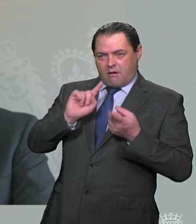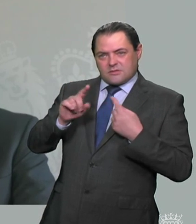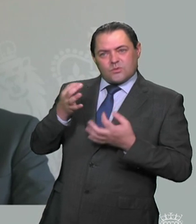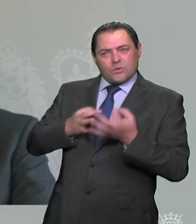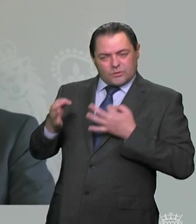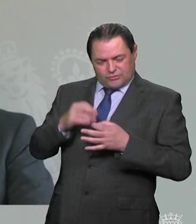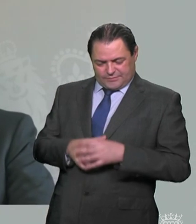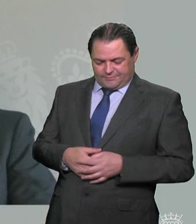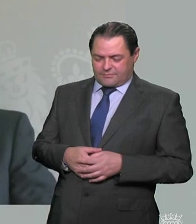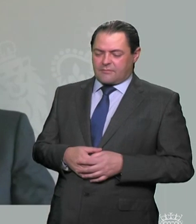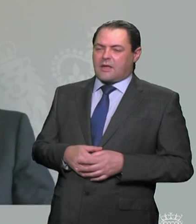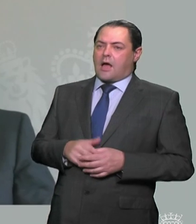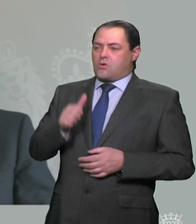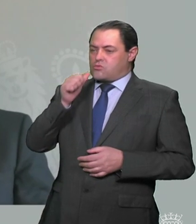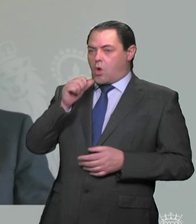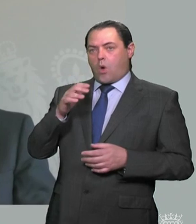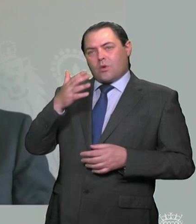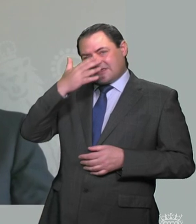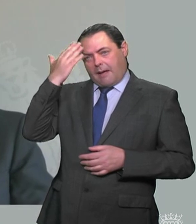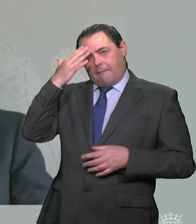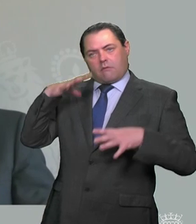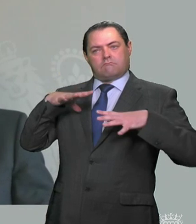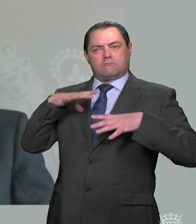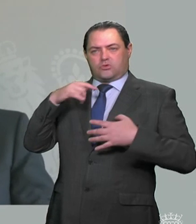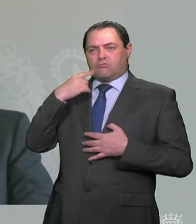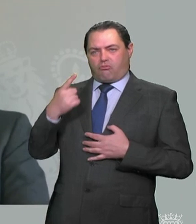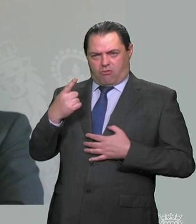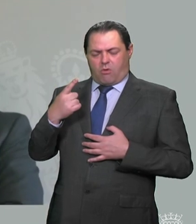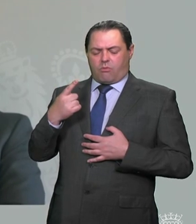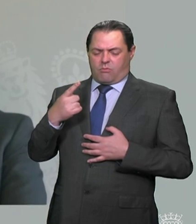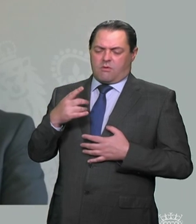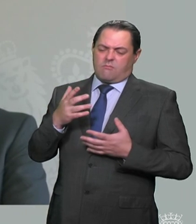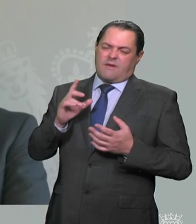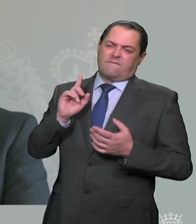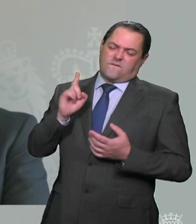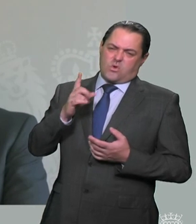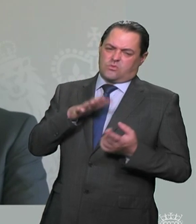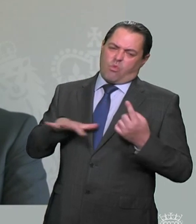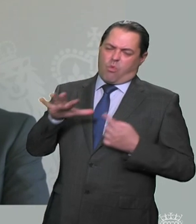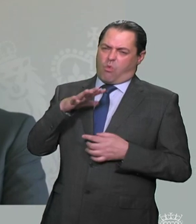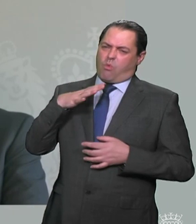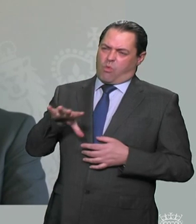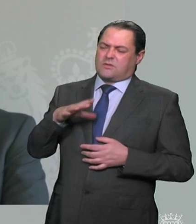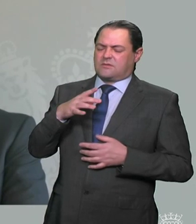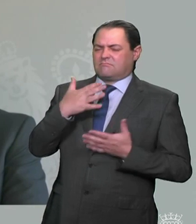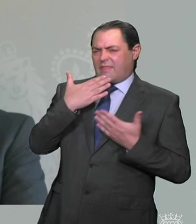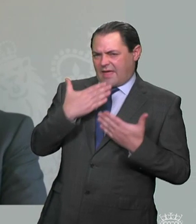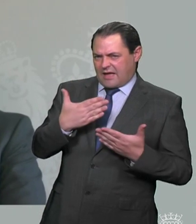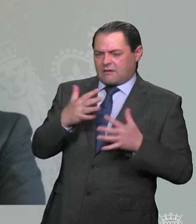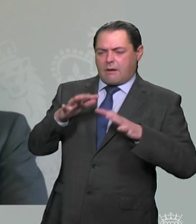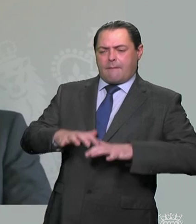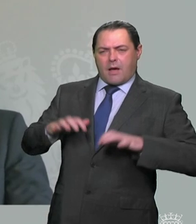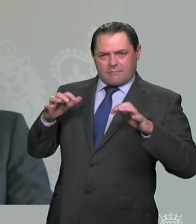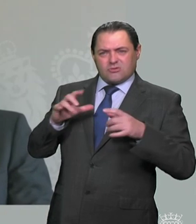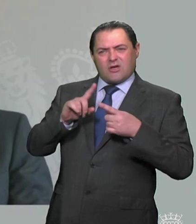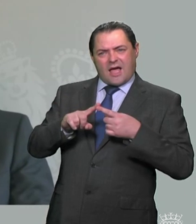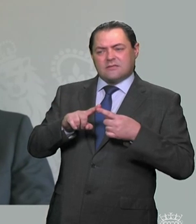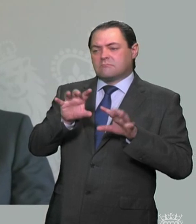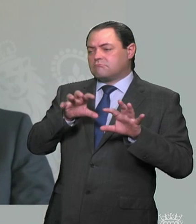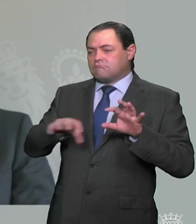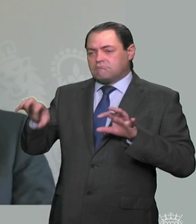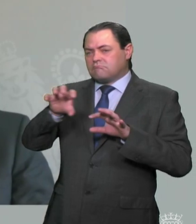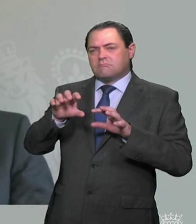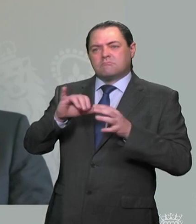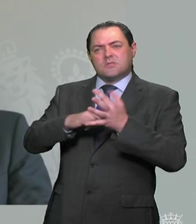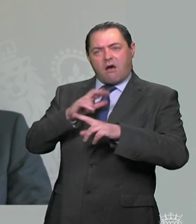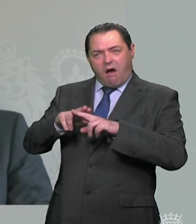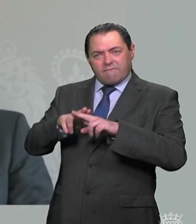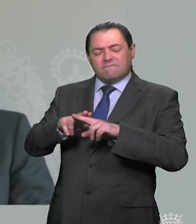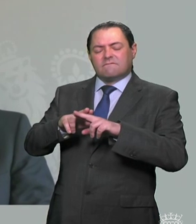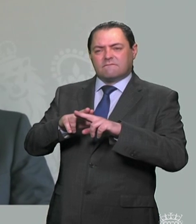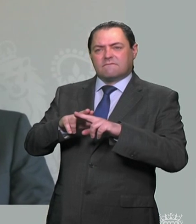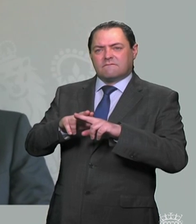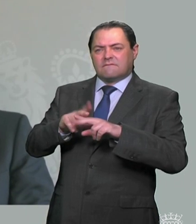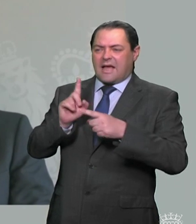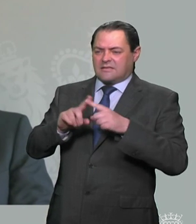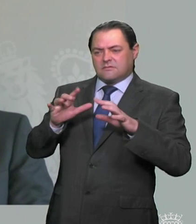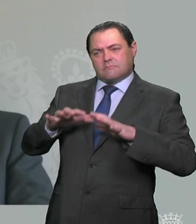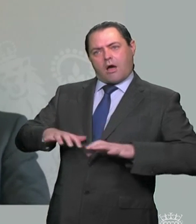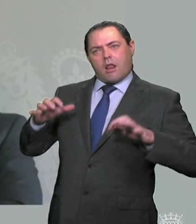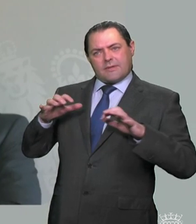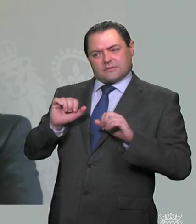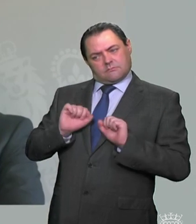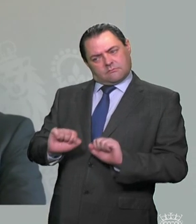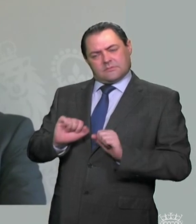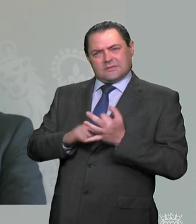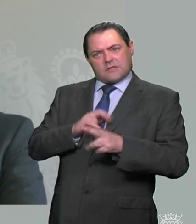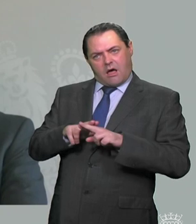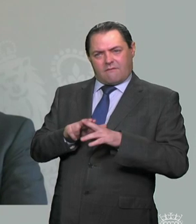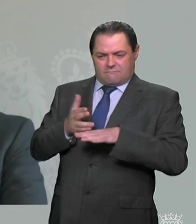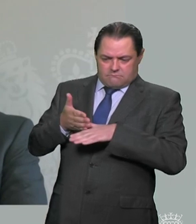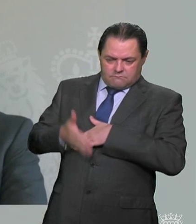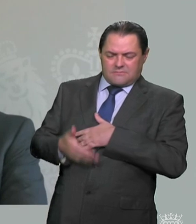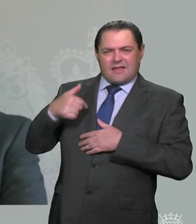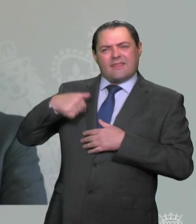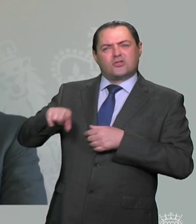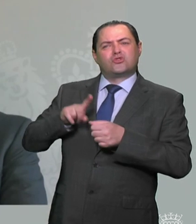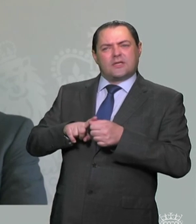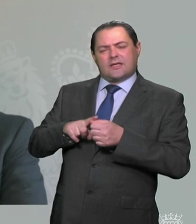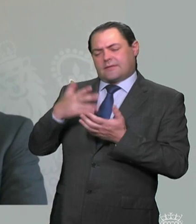Before the House rises for summer recess tomorrow, I know that everyone will want to join me in thanking parliamentary and constituency staff, and the dedicated House of Commons staff, for their hard work over the last year.